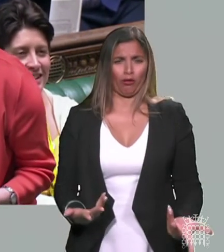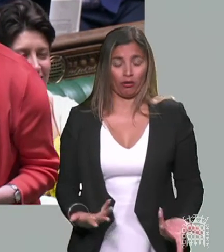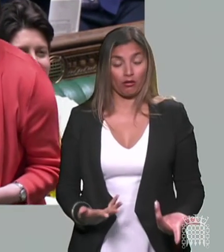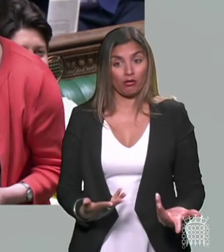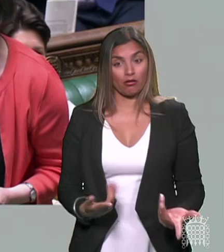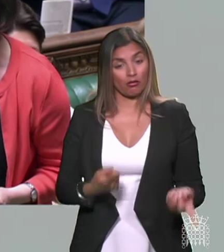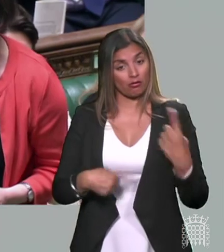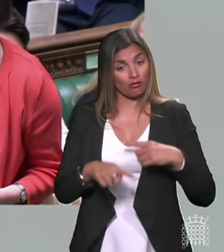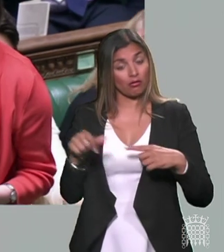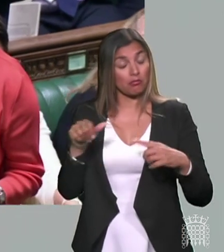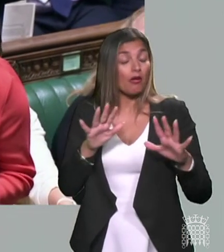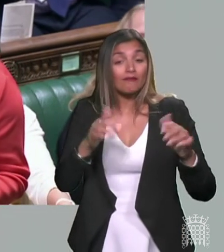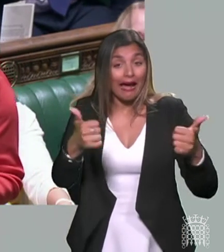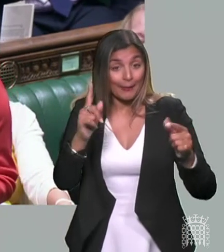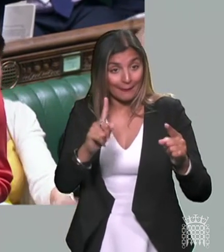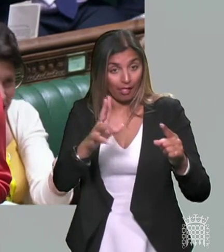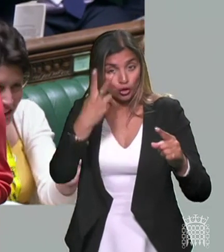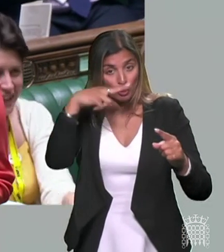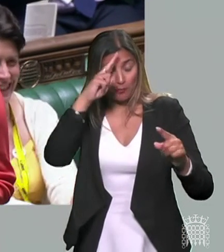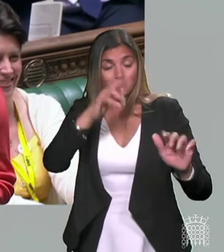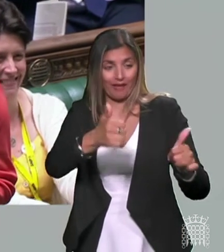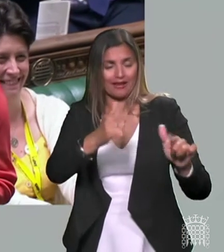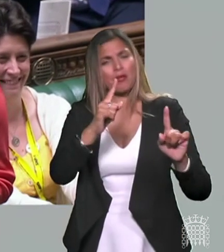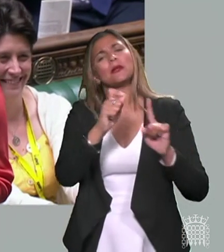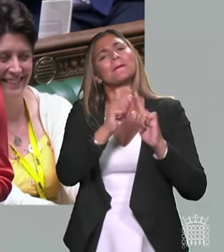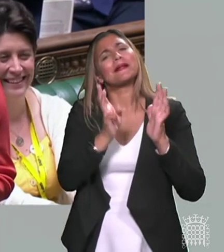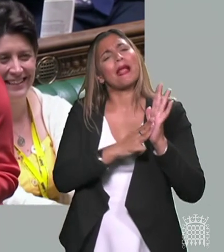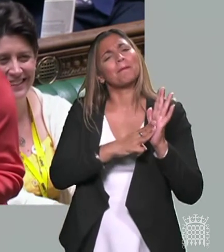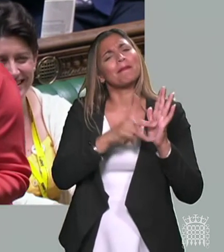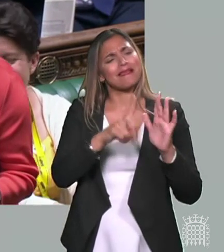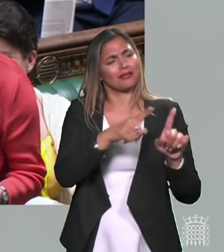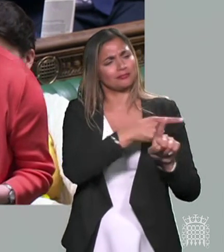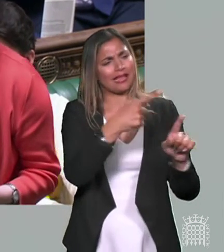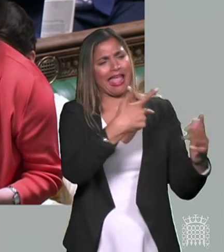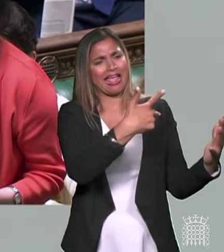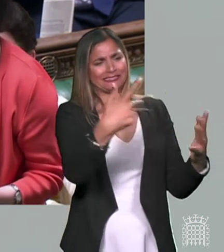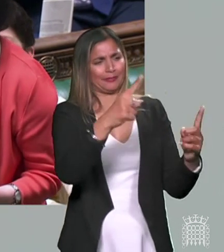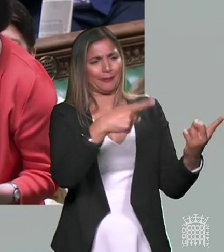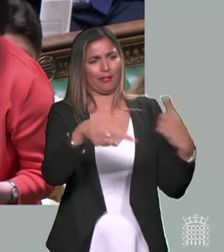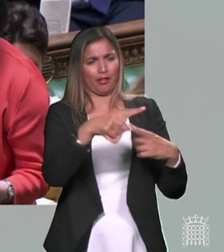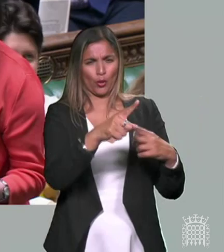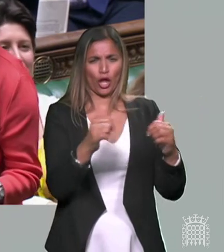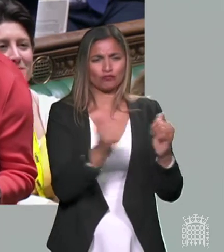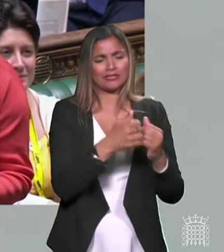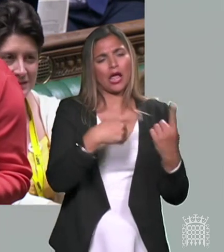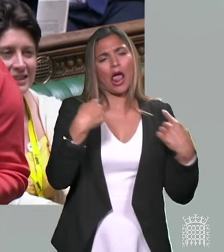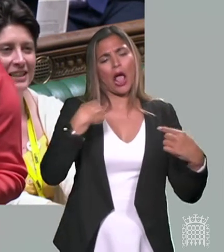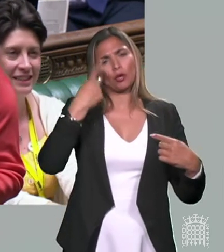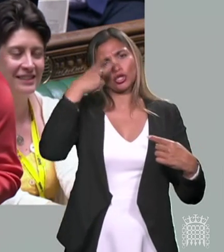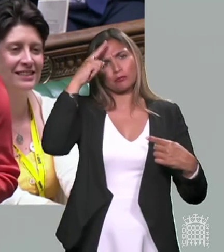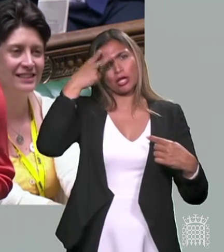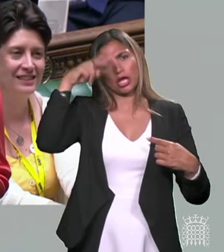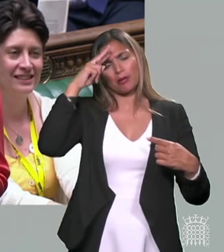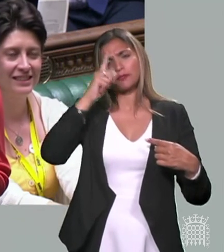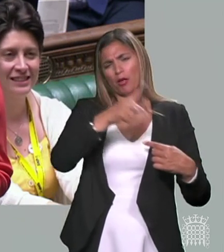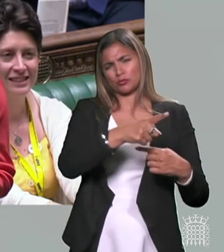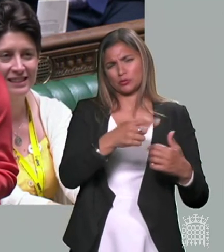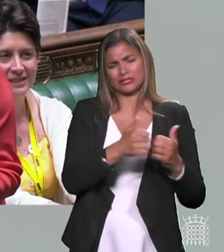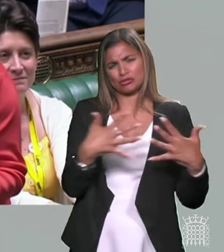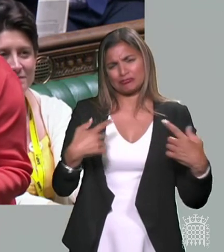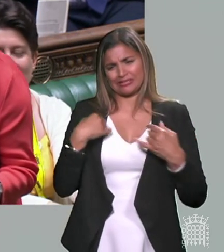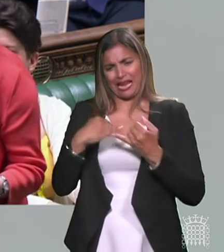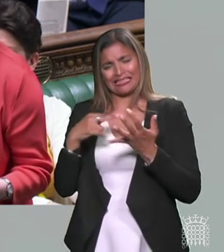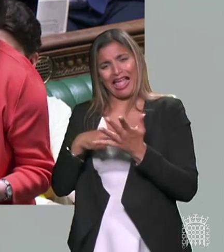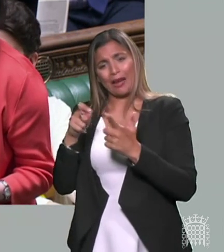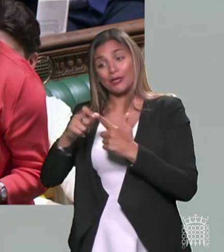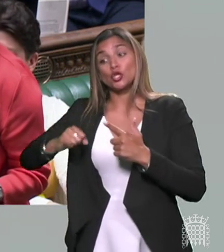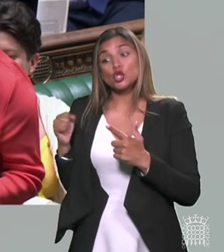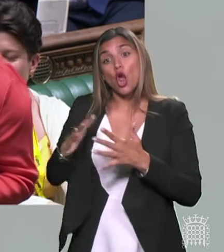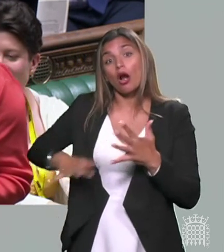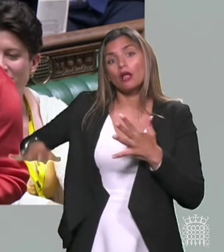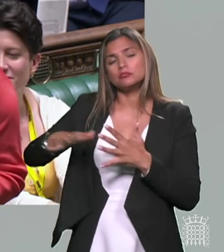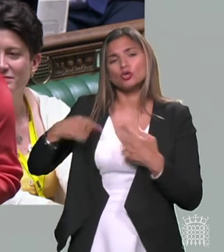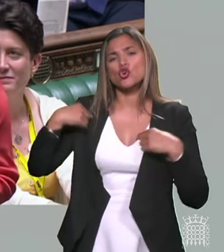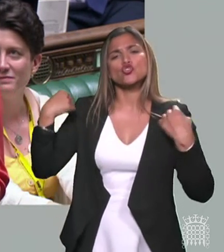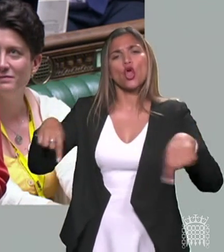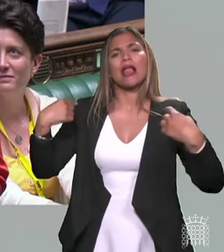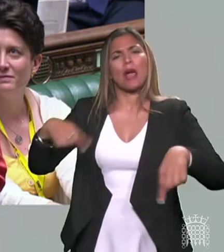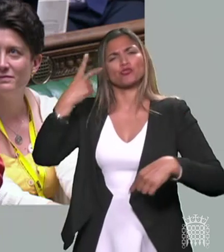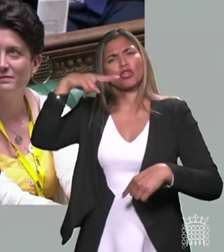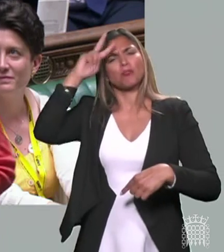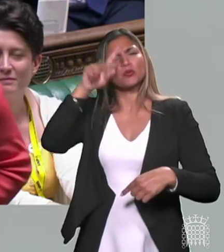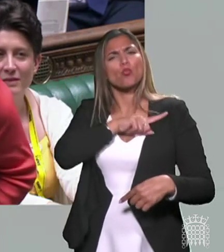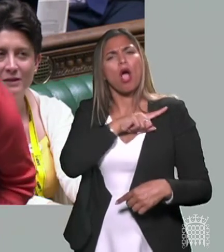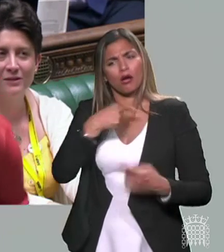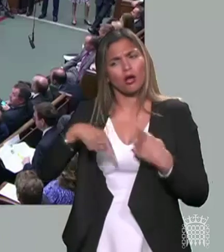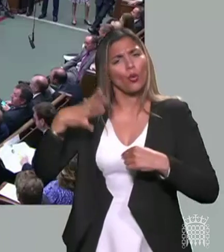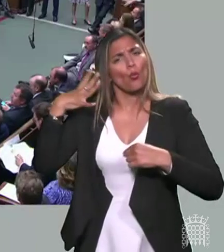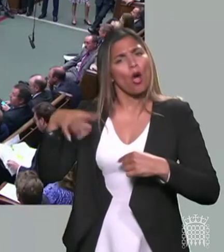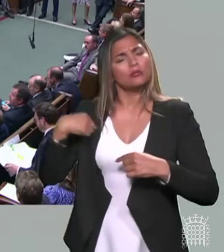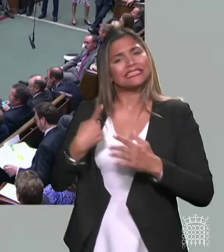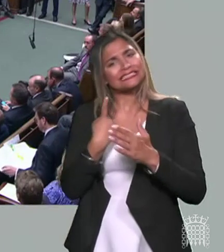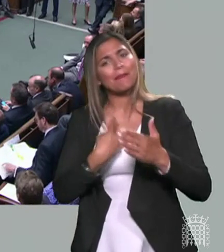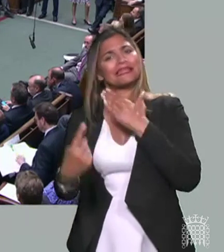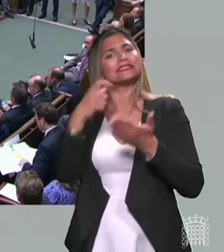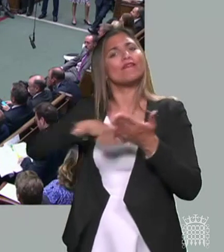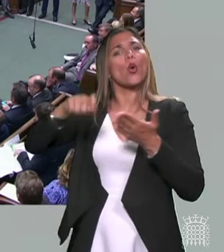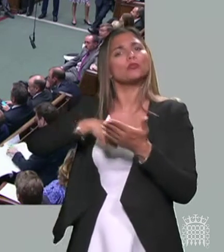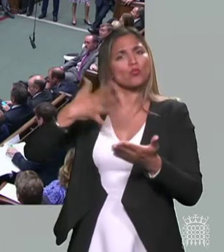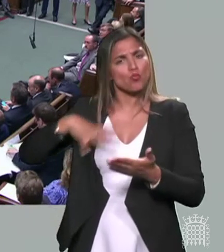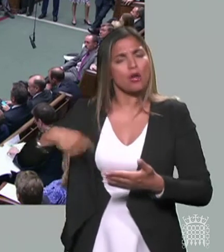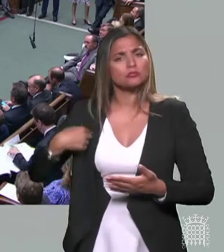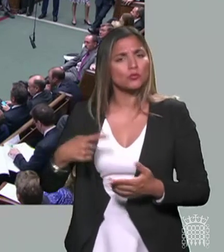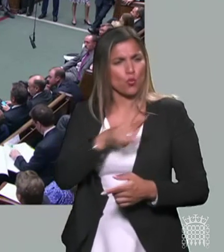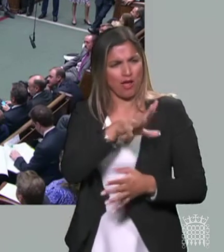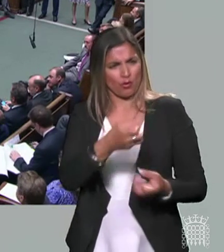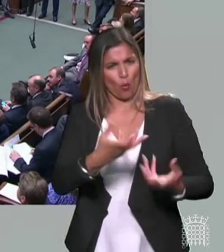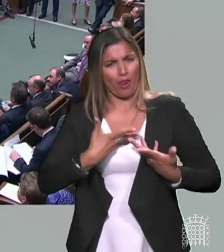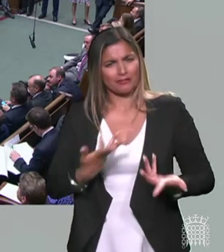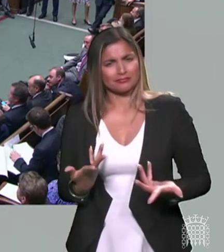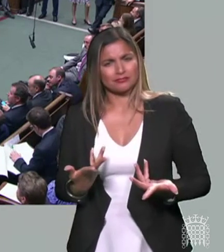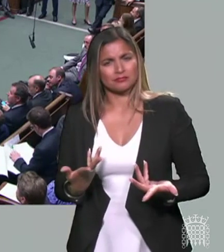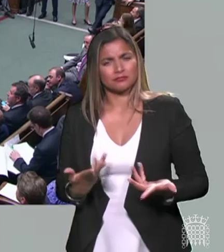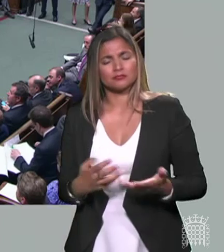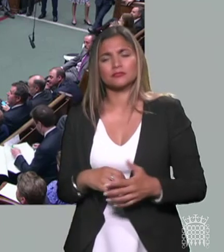Why do the Prime Minister and his MPs believe that this principle applies everywhere except in Scotland, where the people delivered a clear mandate to the Scottish Parliament to hold an independence referendum?